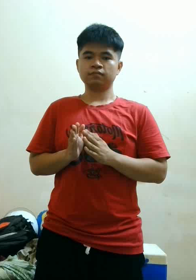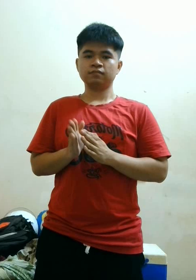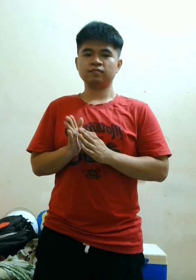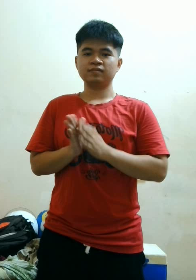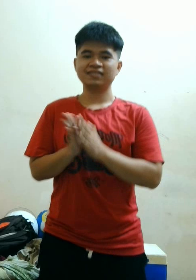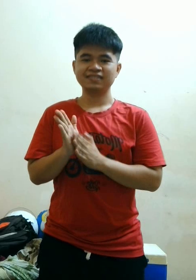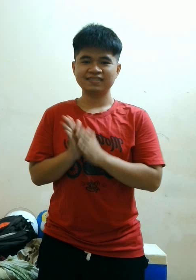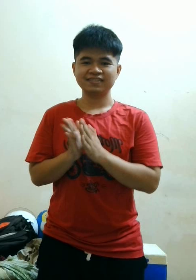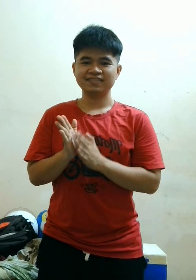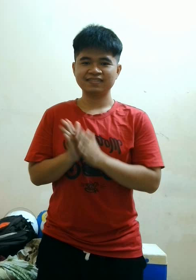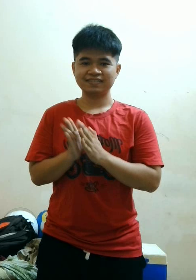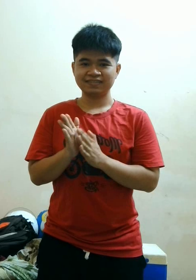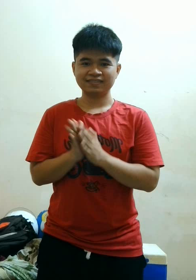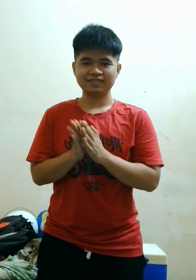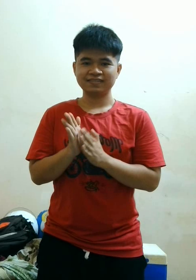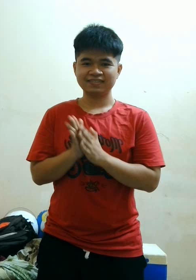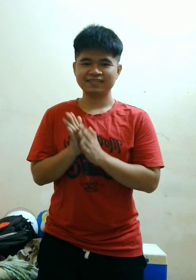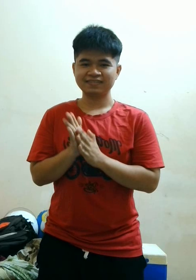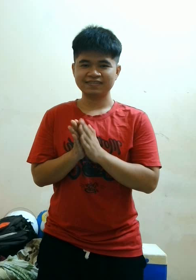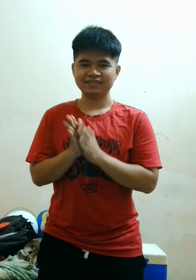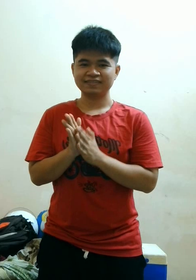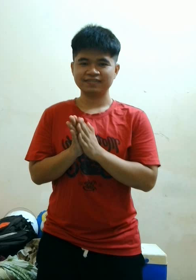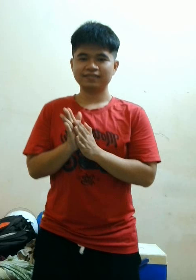hung thu